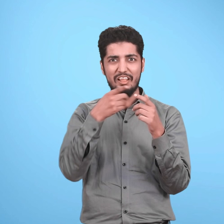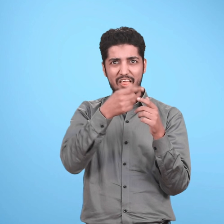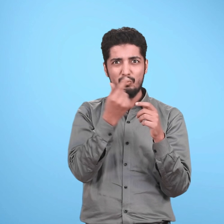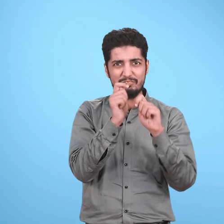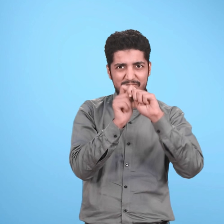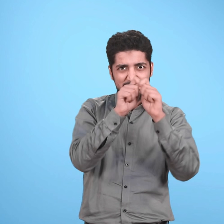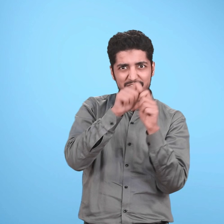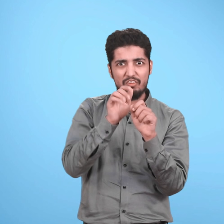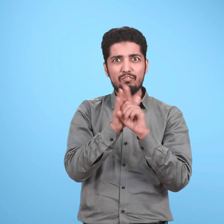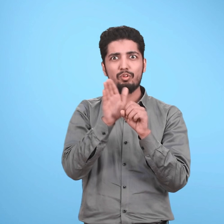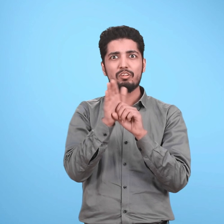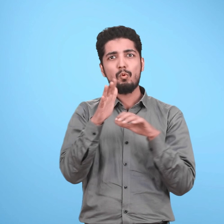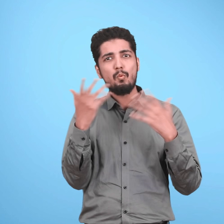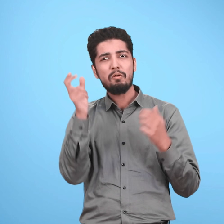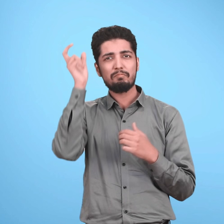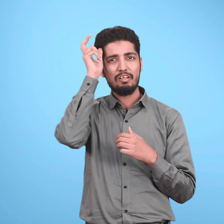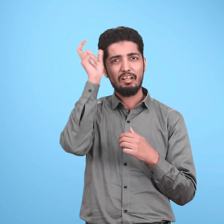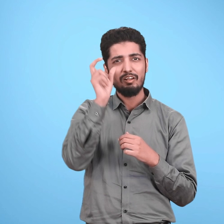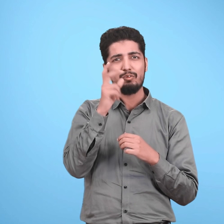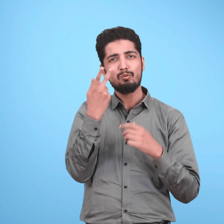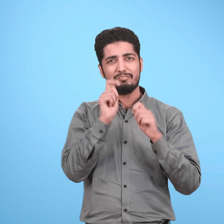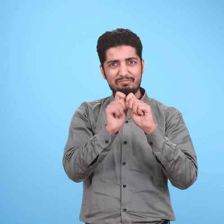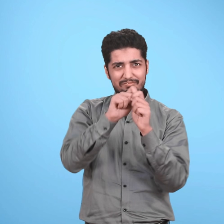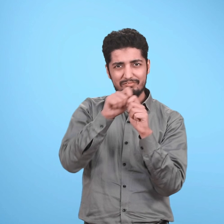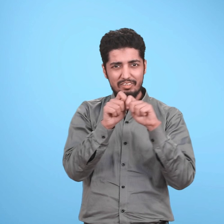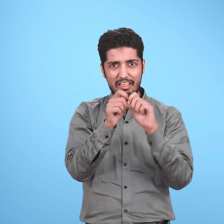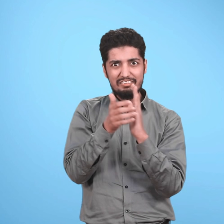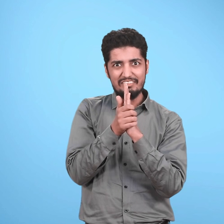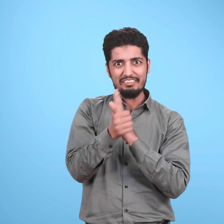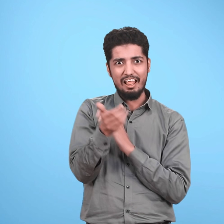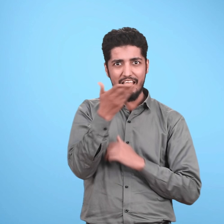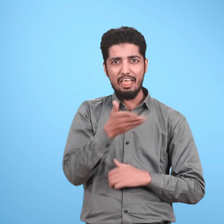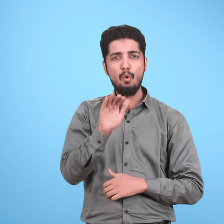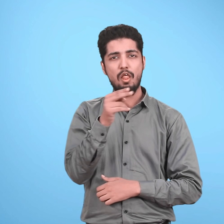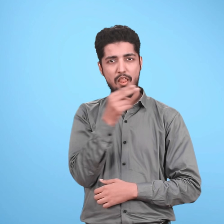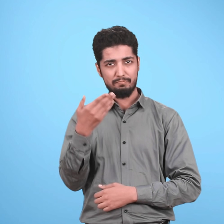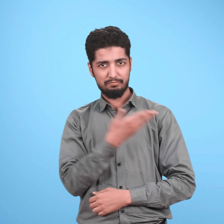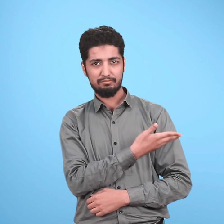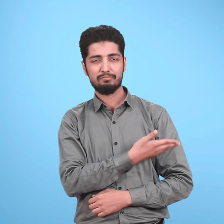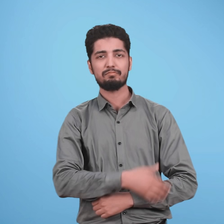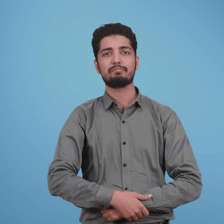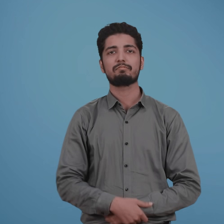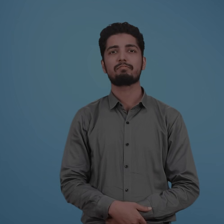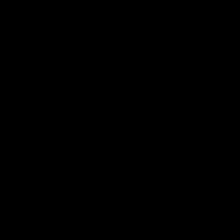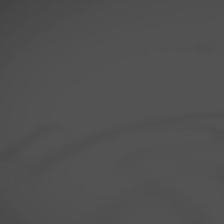or stone or the skill of doing this